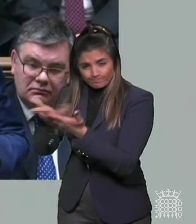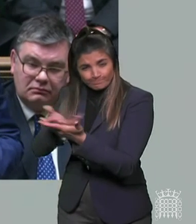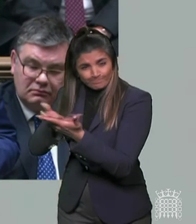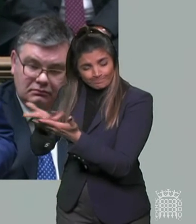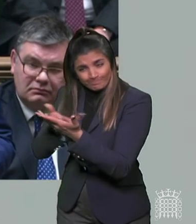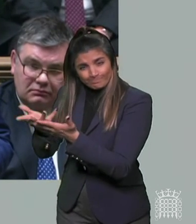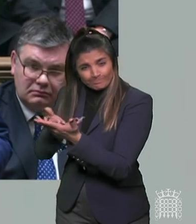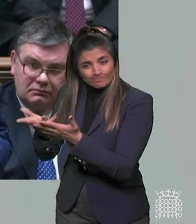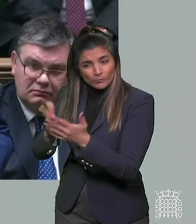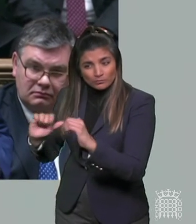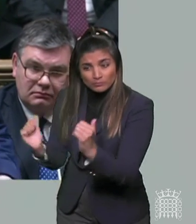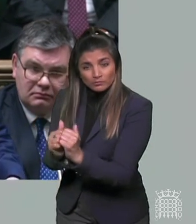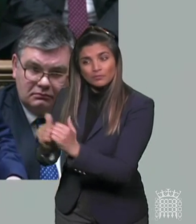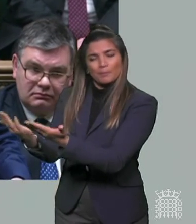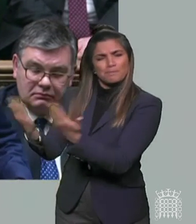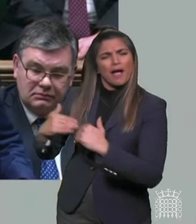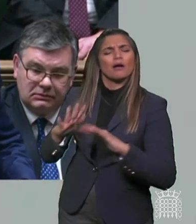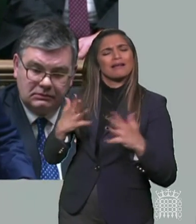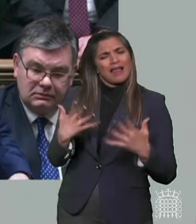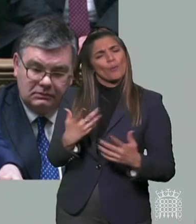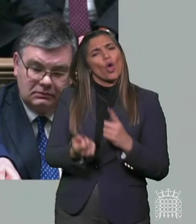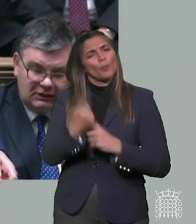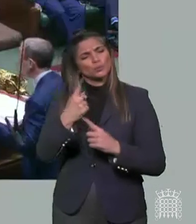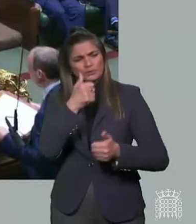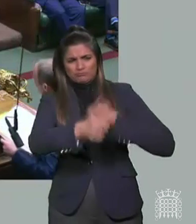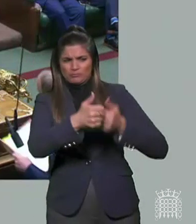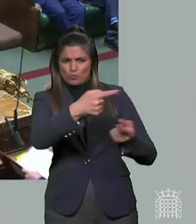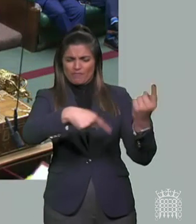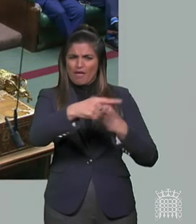Now is a great opportunity to recognise the heroic work that they do.